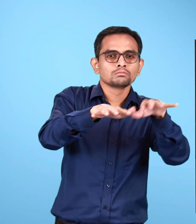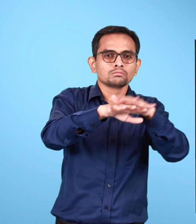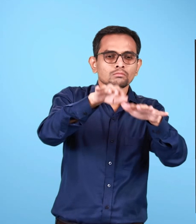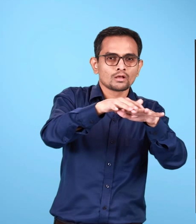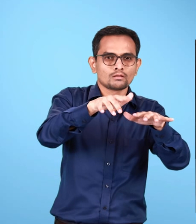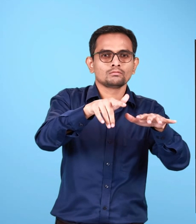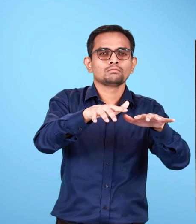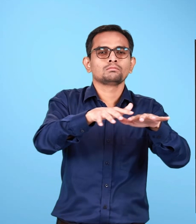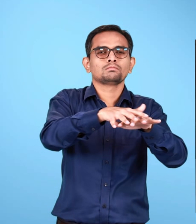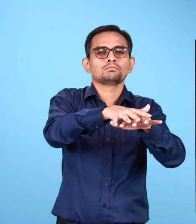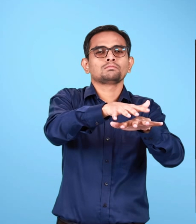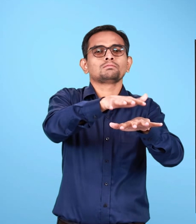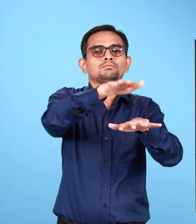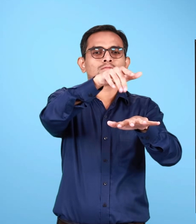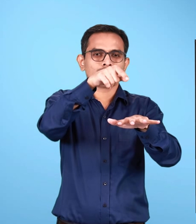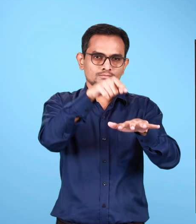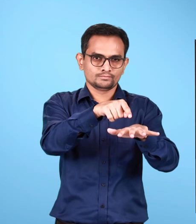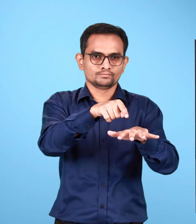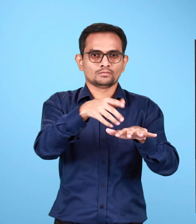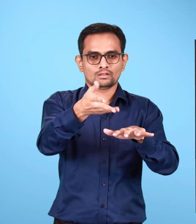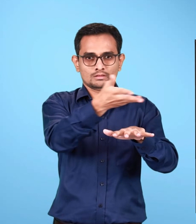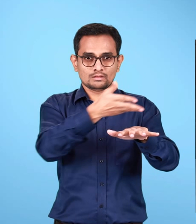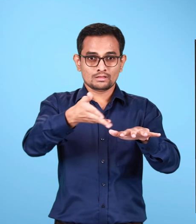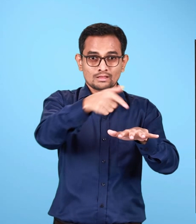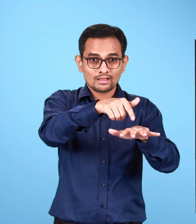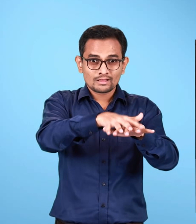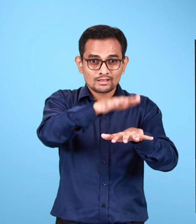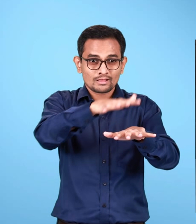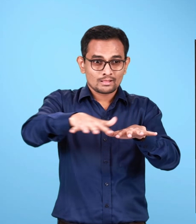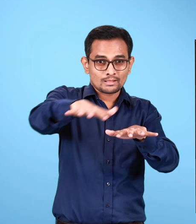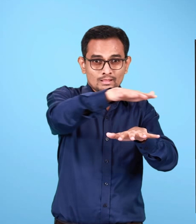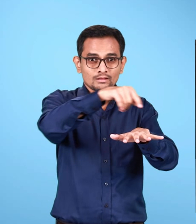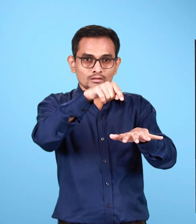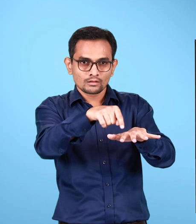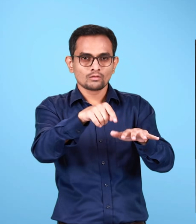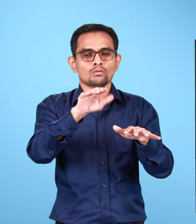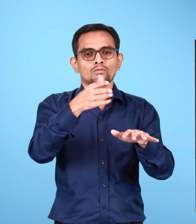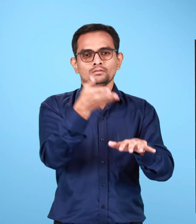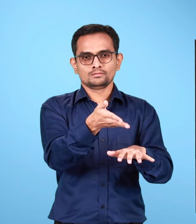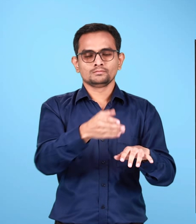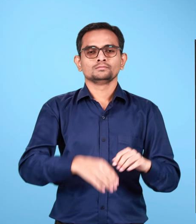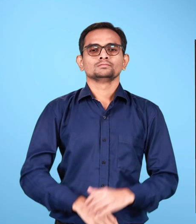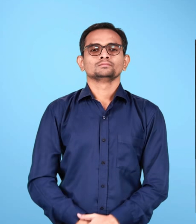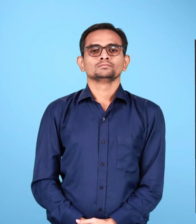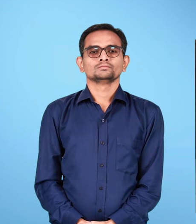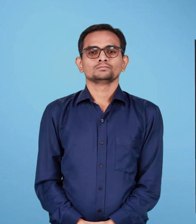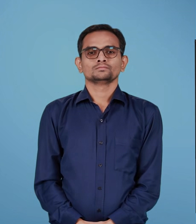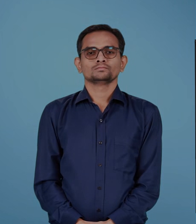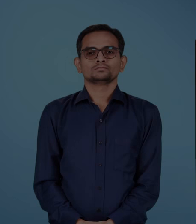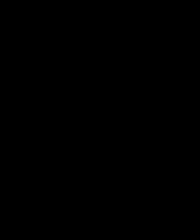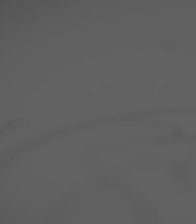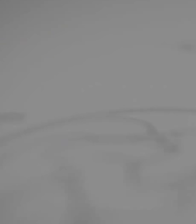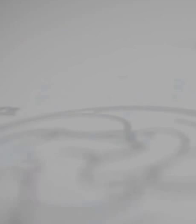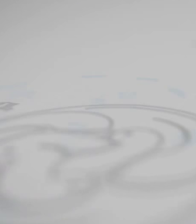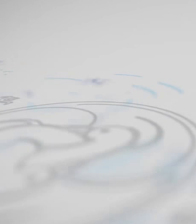These deposits form glacial moraines.